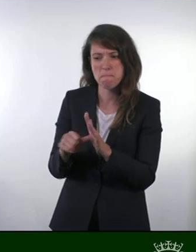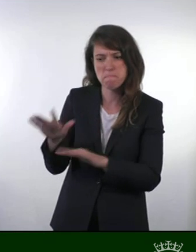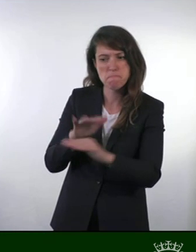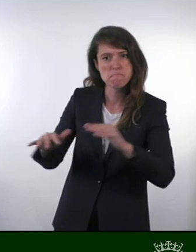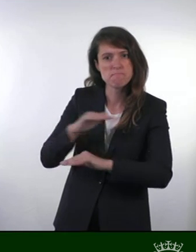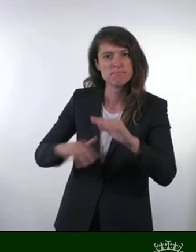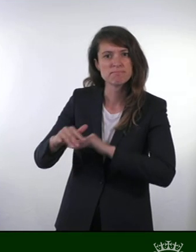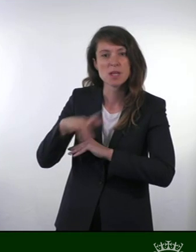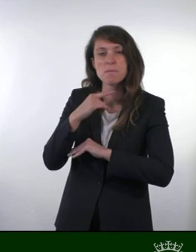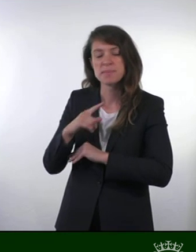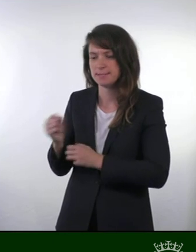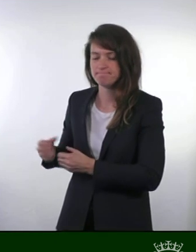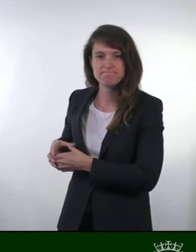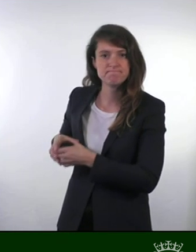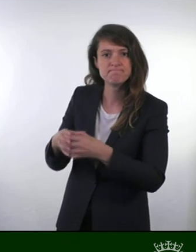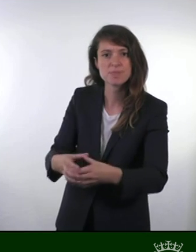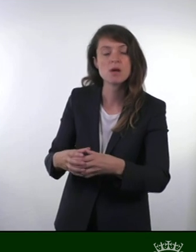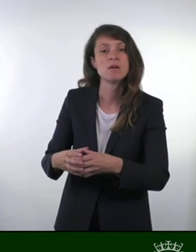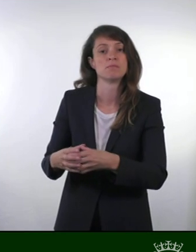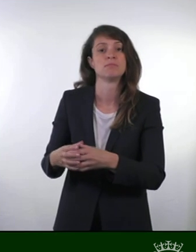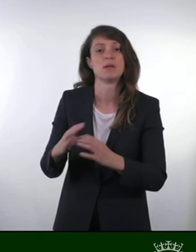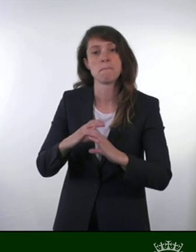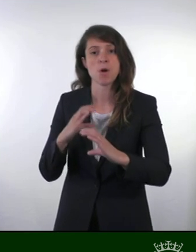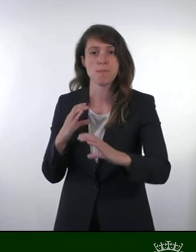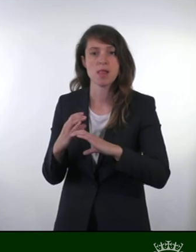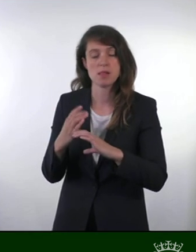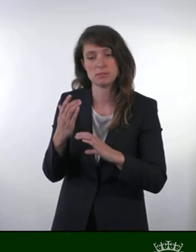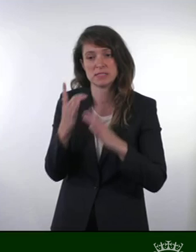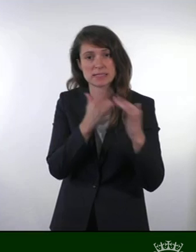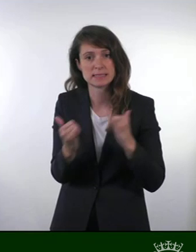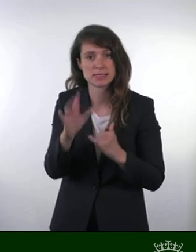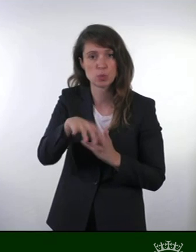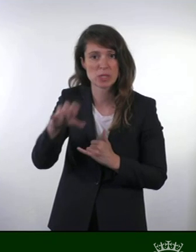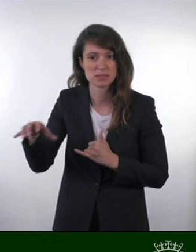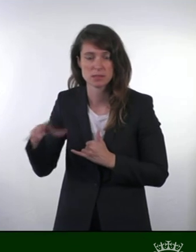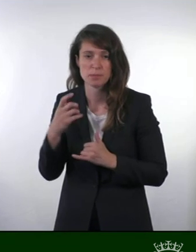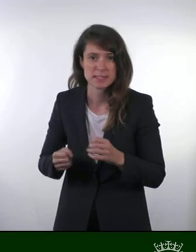We sent mobile testing units—four more mobile testing units—shortly thereafter.